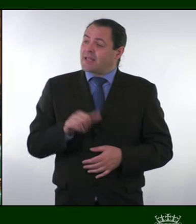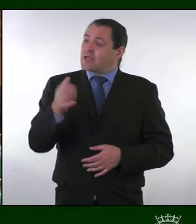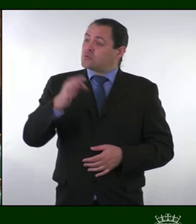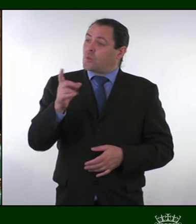with HS2.